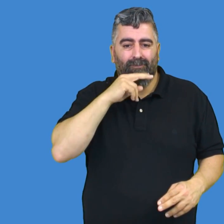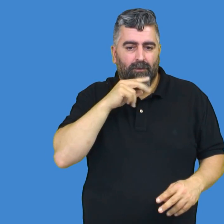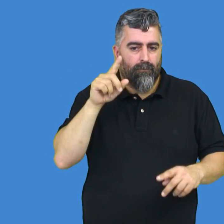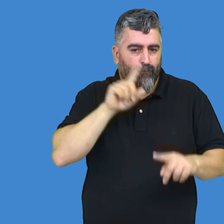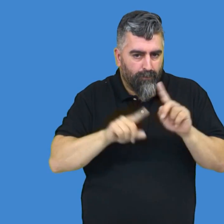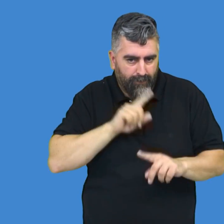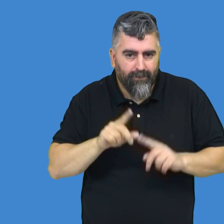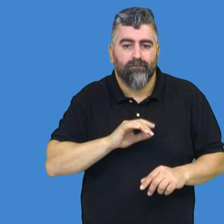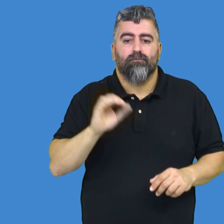problema